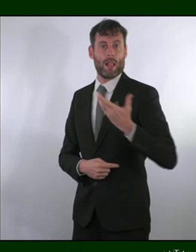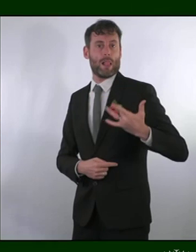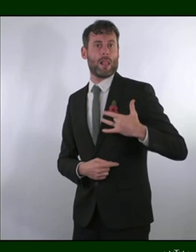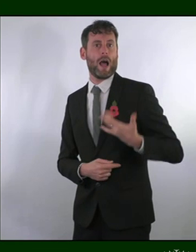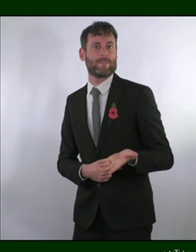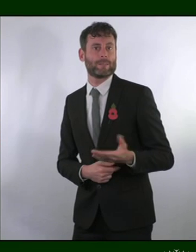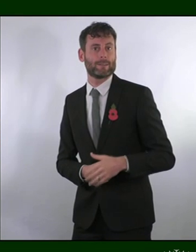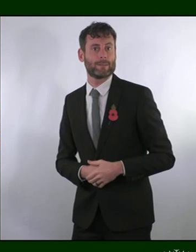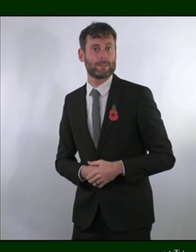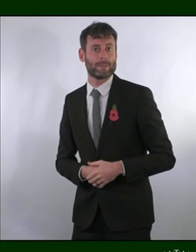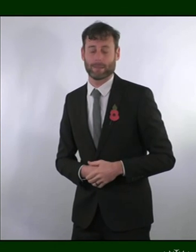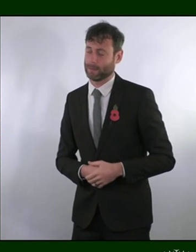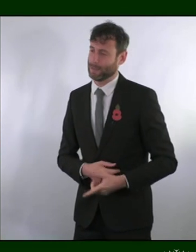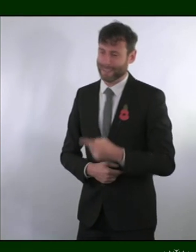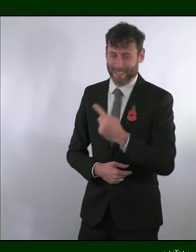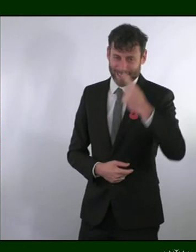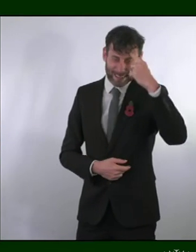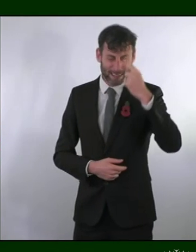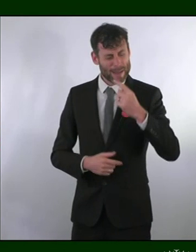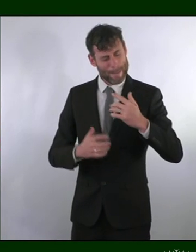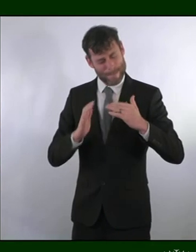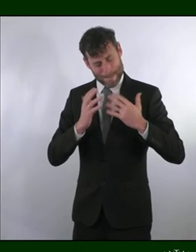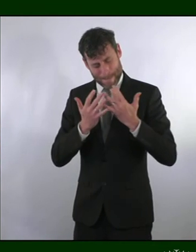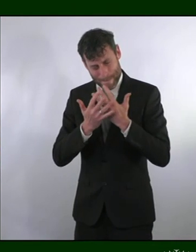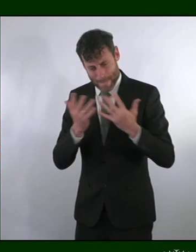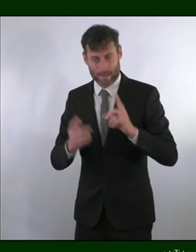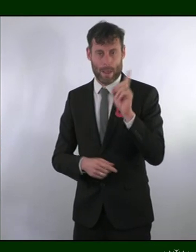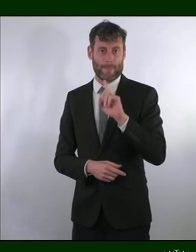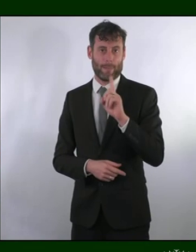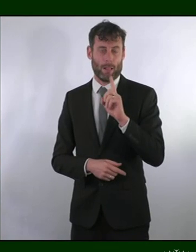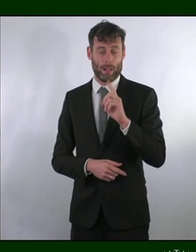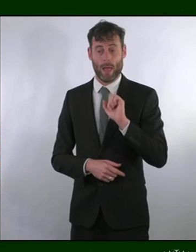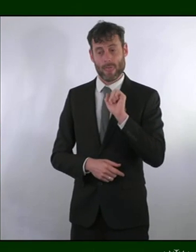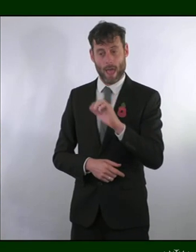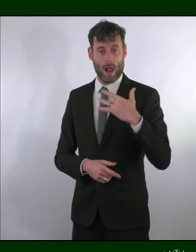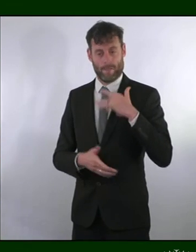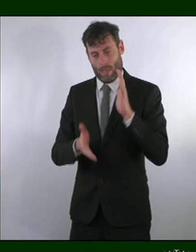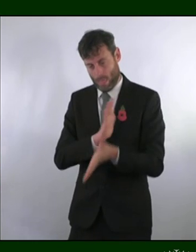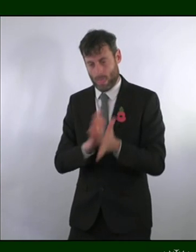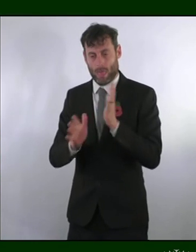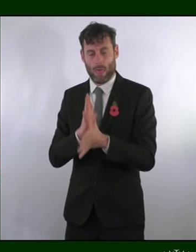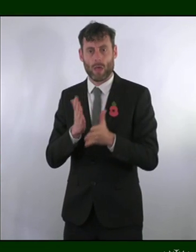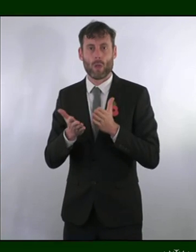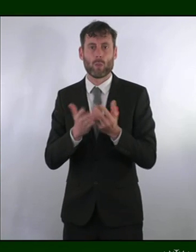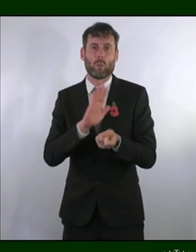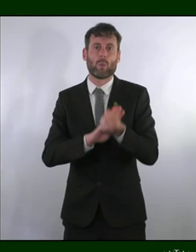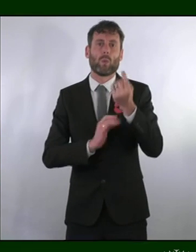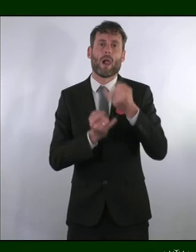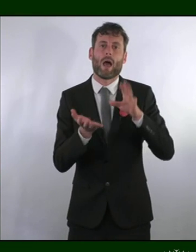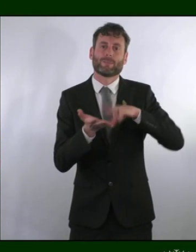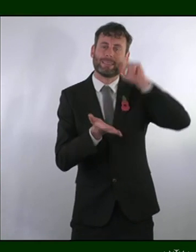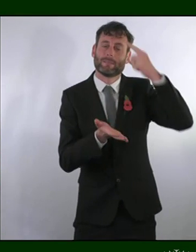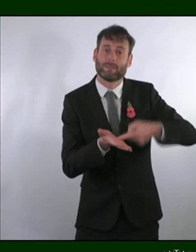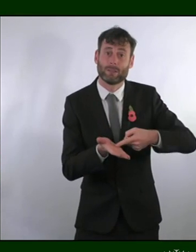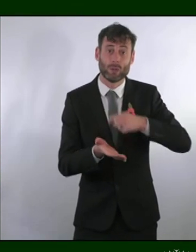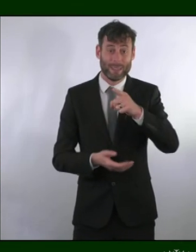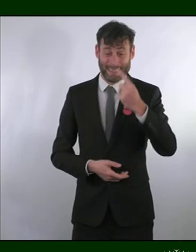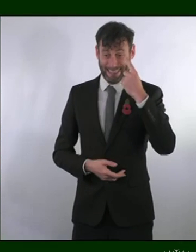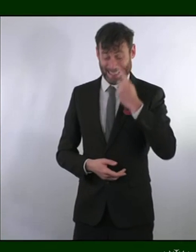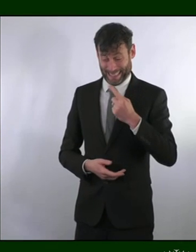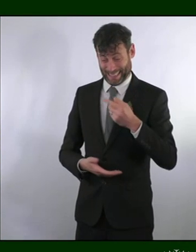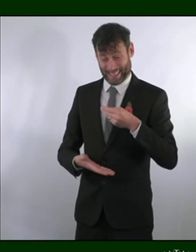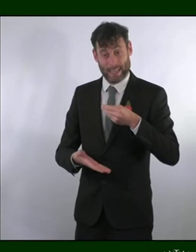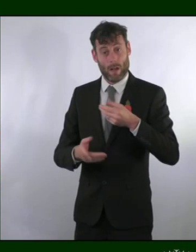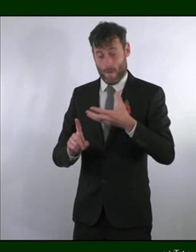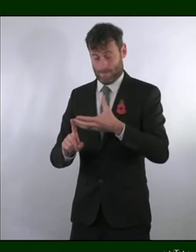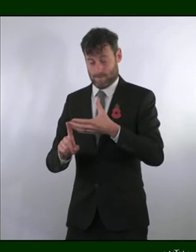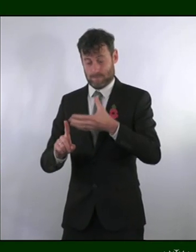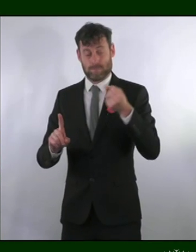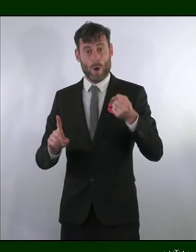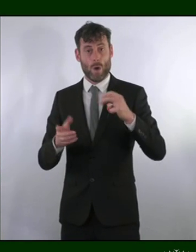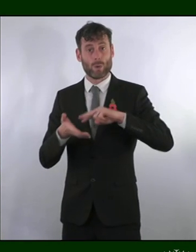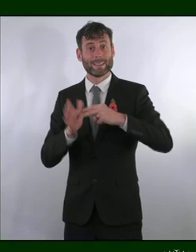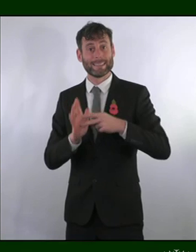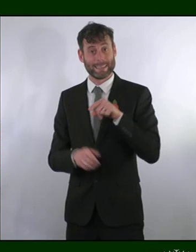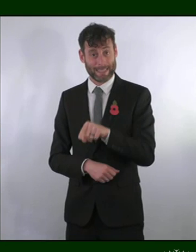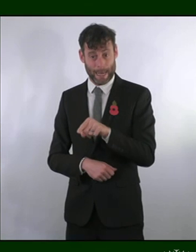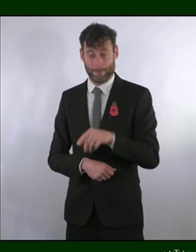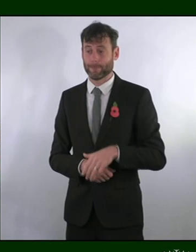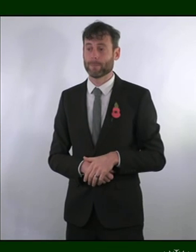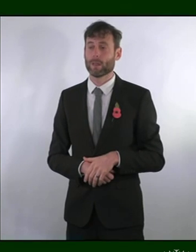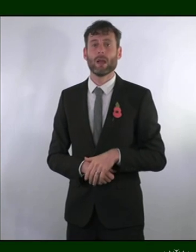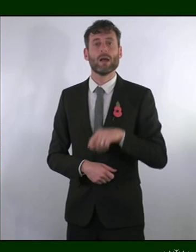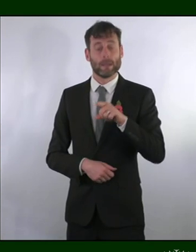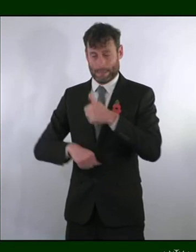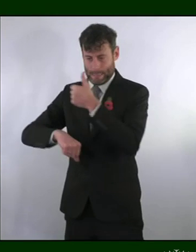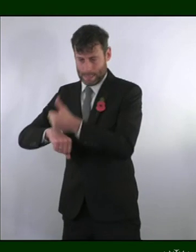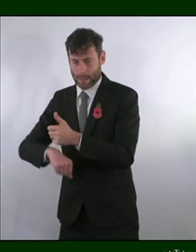Millions are affected by this. It is bad enough to have made that mistake in March, but seven months on, the Institute for Fiscal Studies says the scheme remains—its words— “wasteful and badly targeted for the self-employed”.